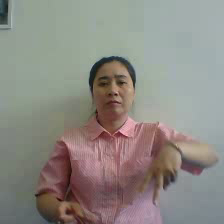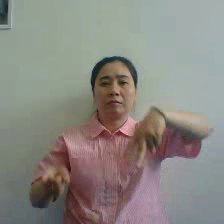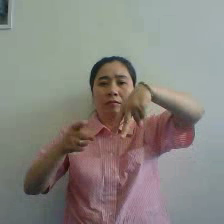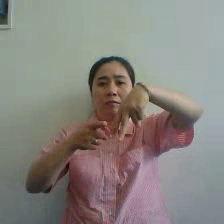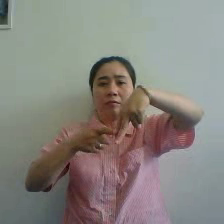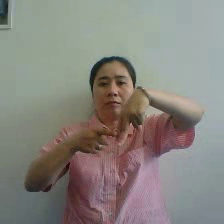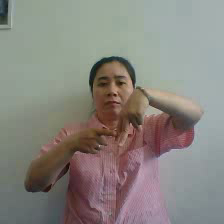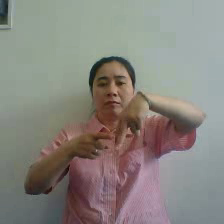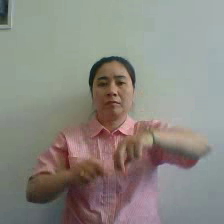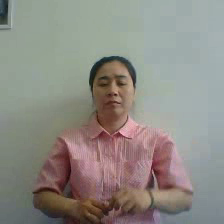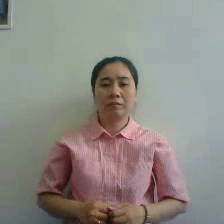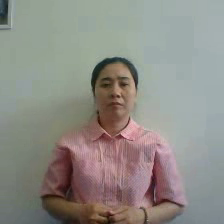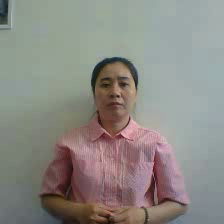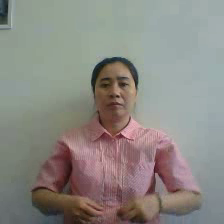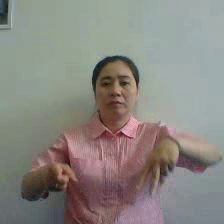Chân